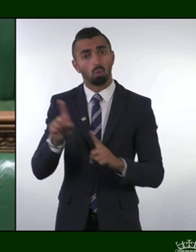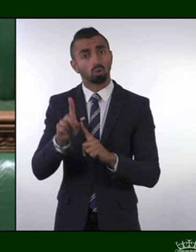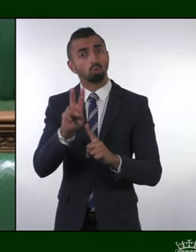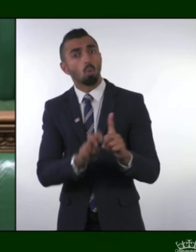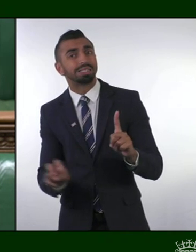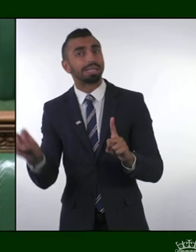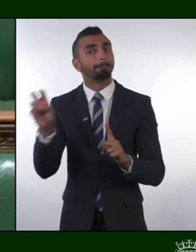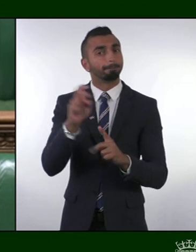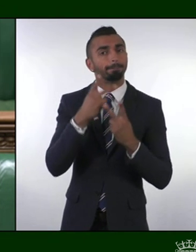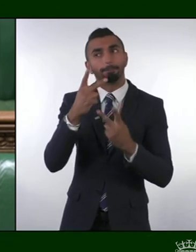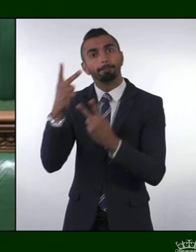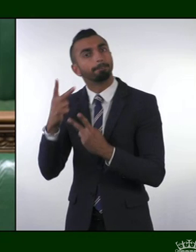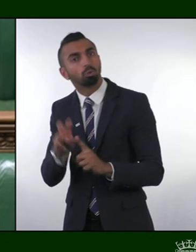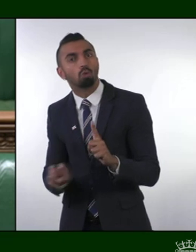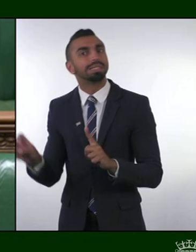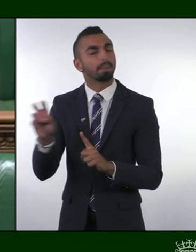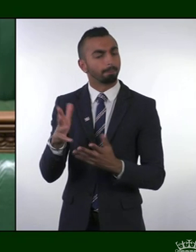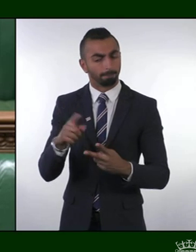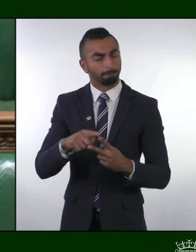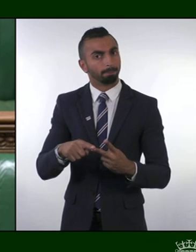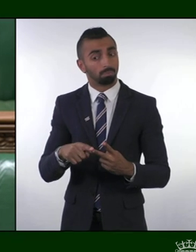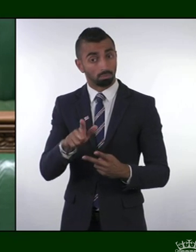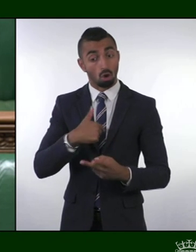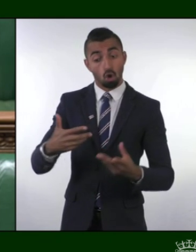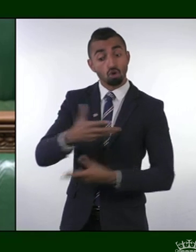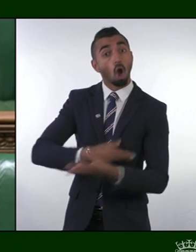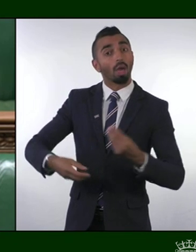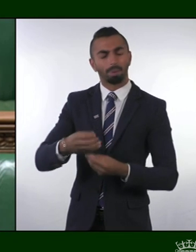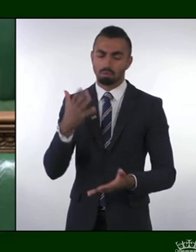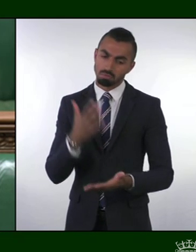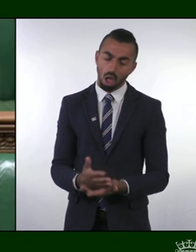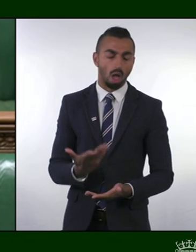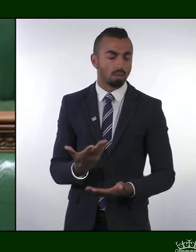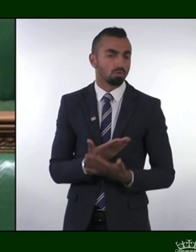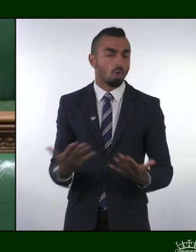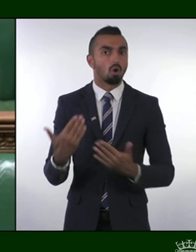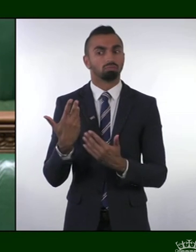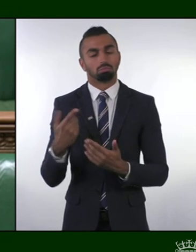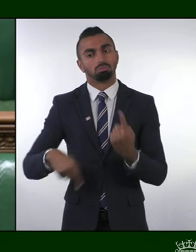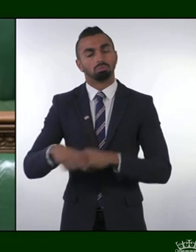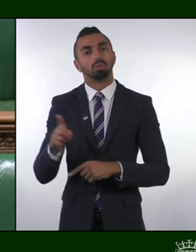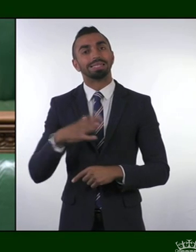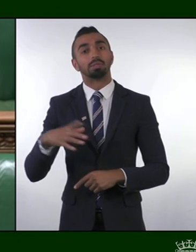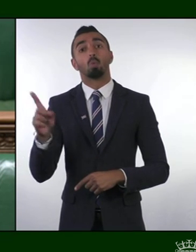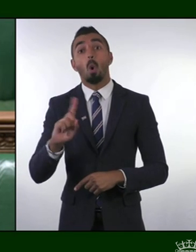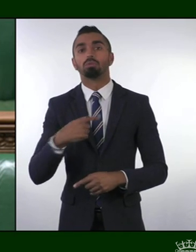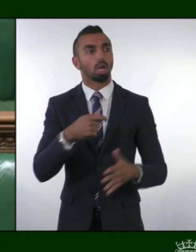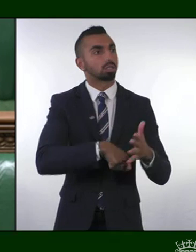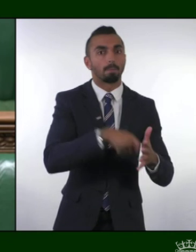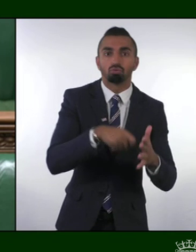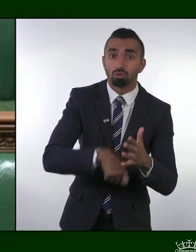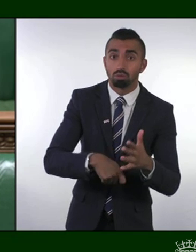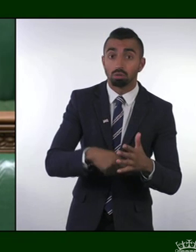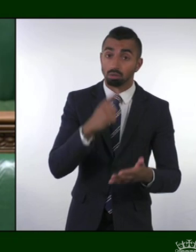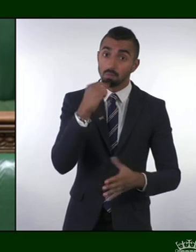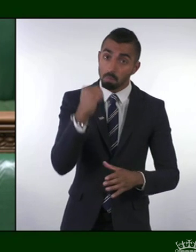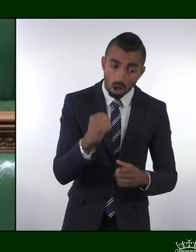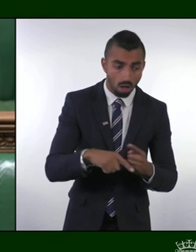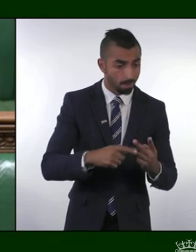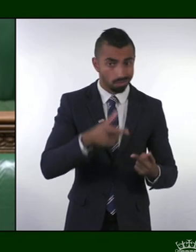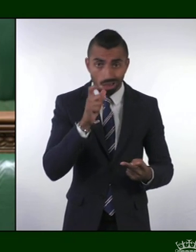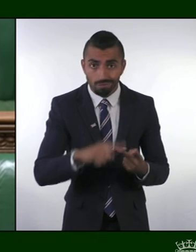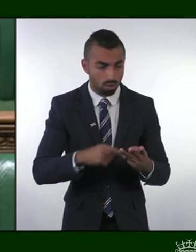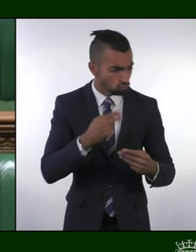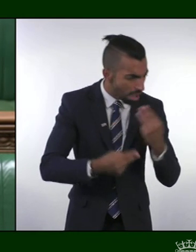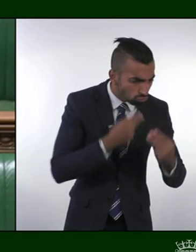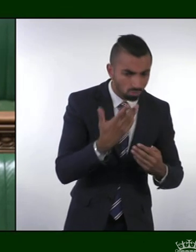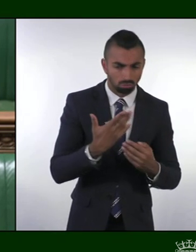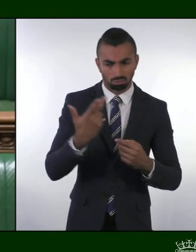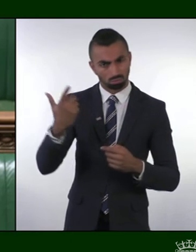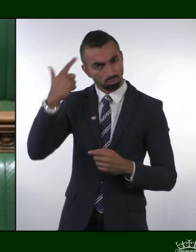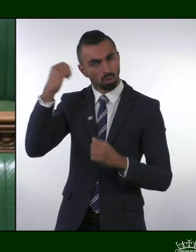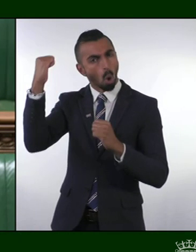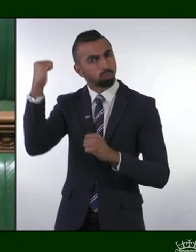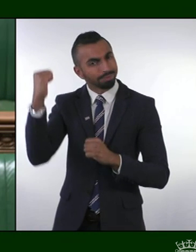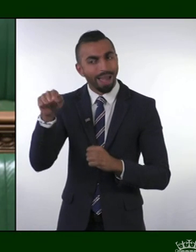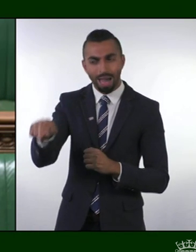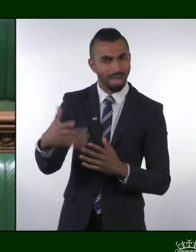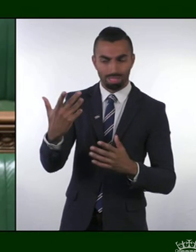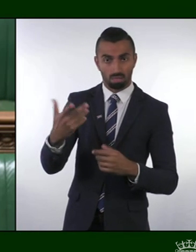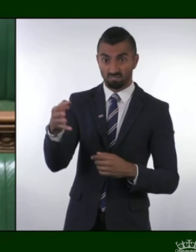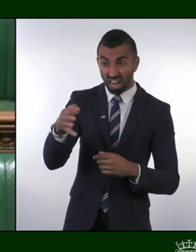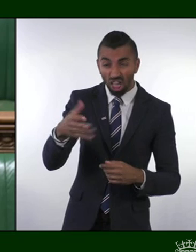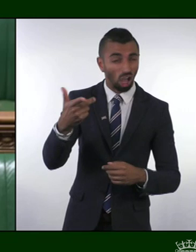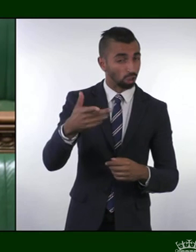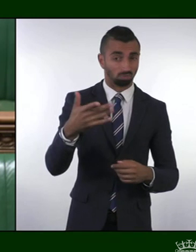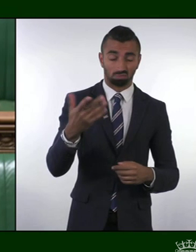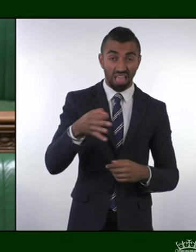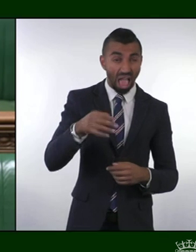Our economy relies on consumption, especially social consumption: the pubs, cafés, restaurants, hotels and B&Bs that bring life to our villages, towns and cities.